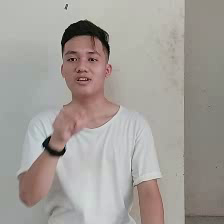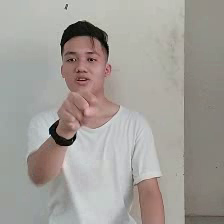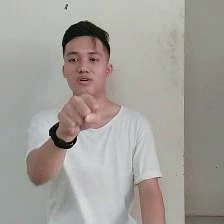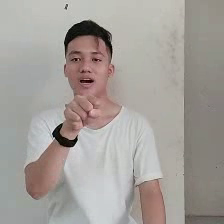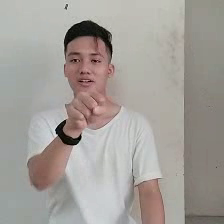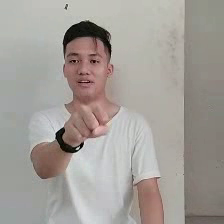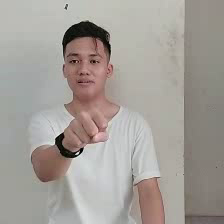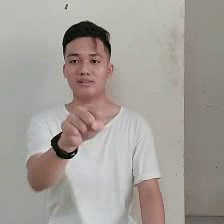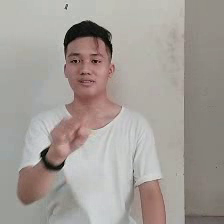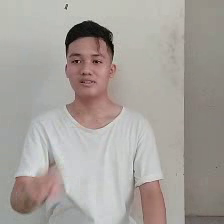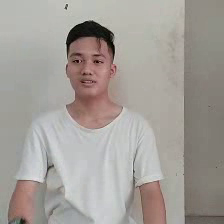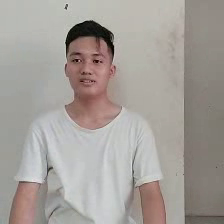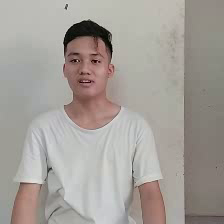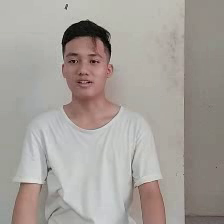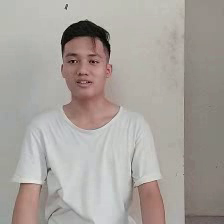Phỏng vấn